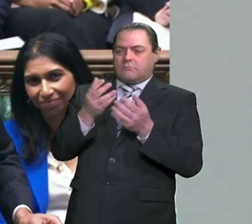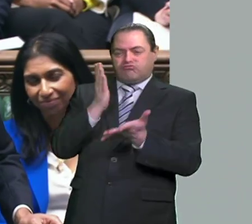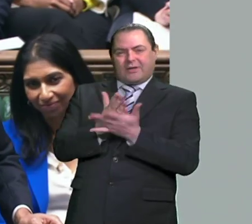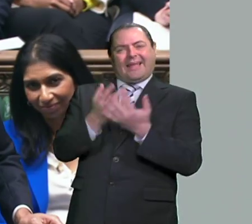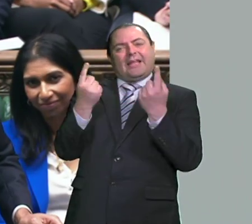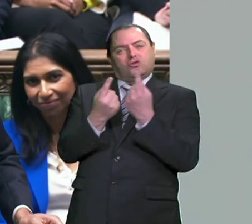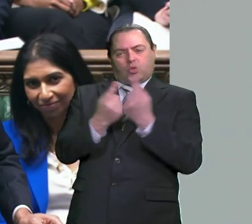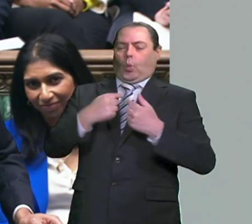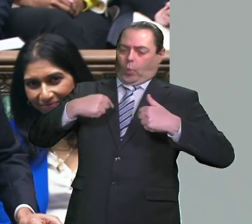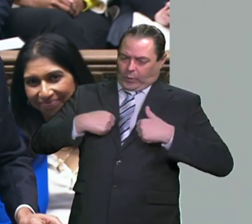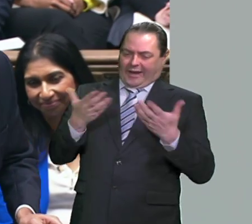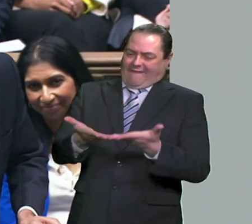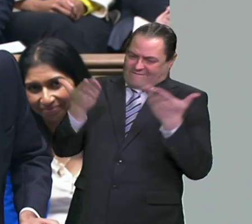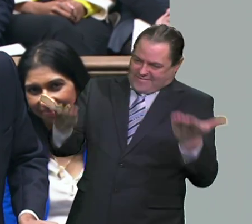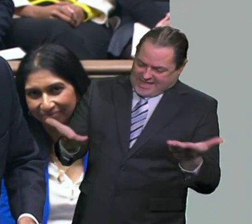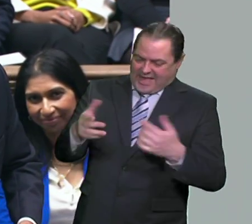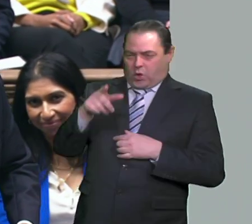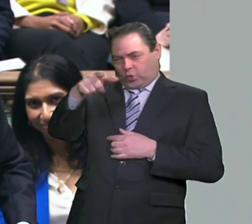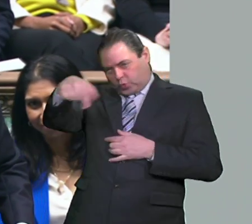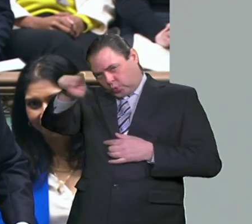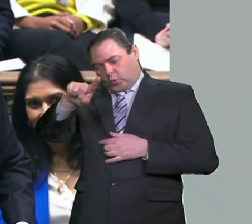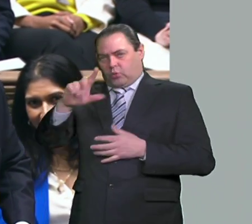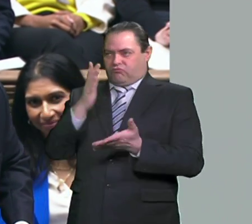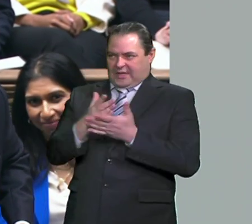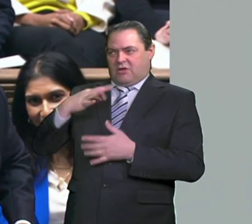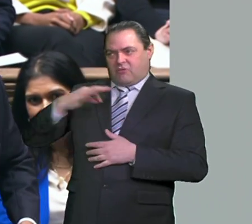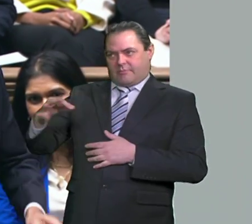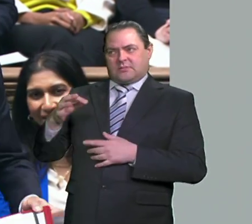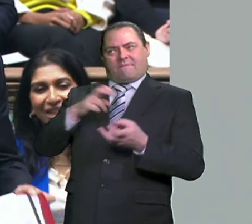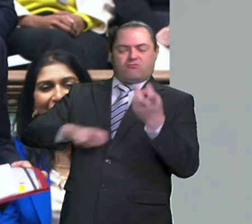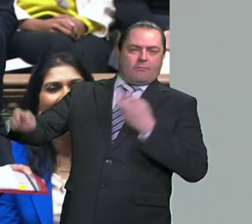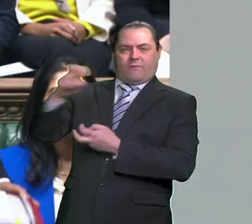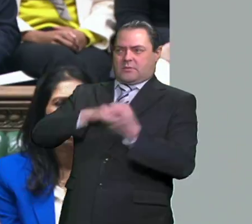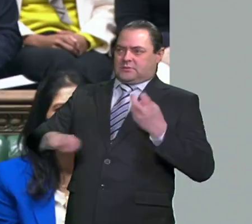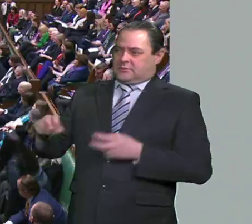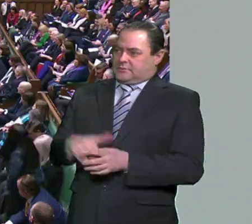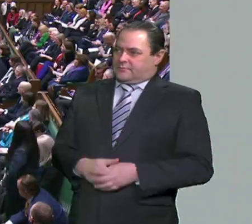We are the party of fairness. He represents the party of free movement.